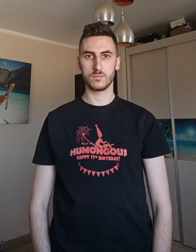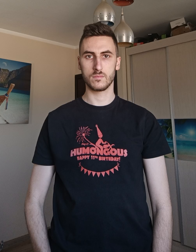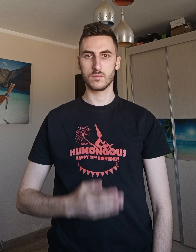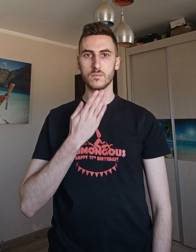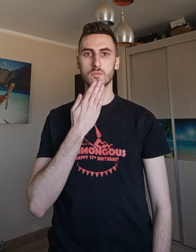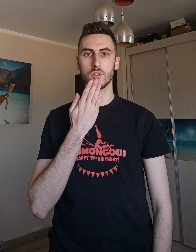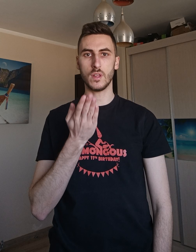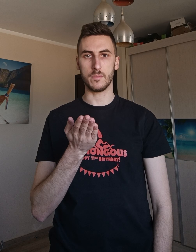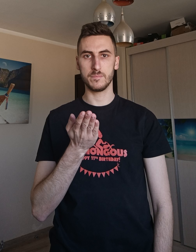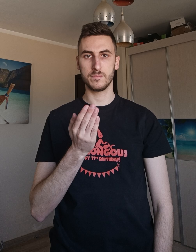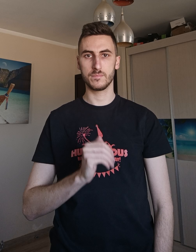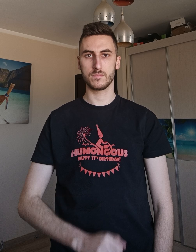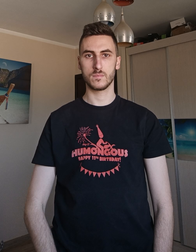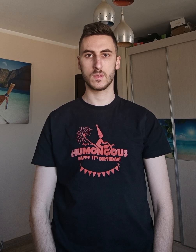תודה